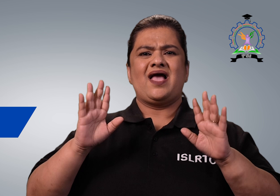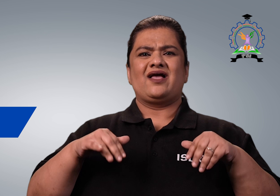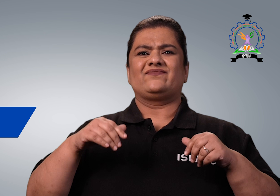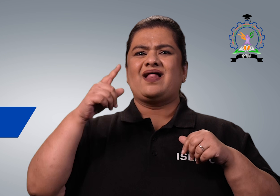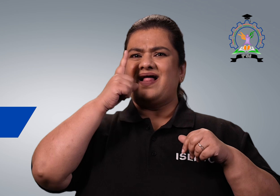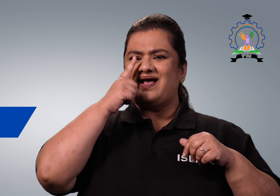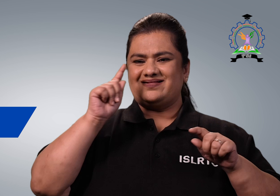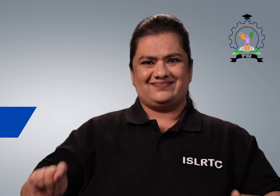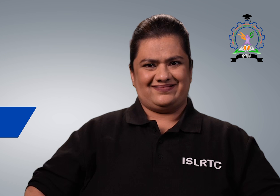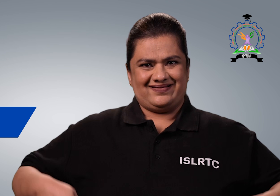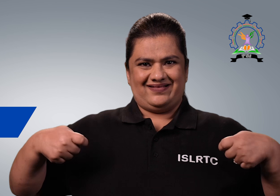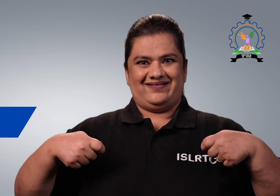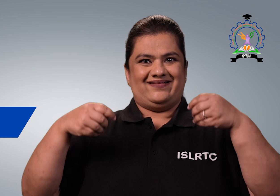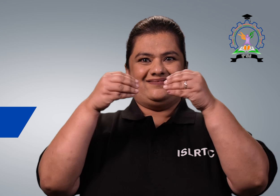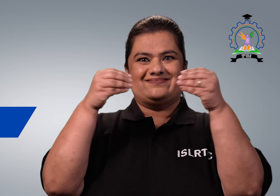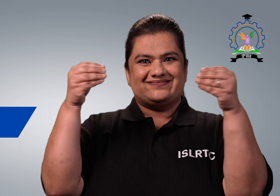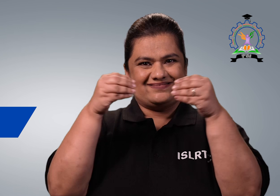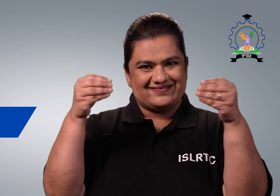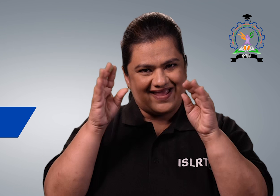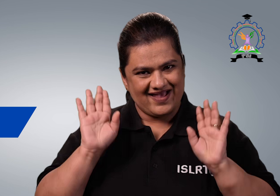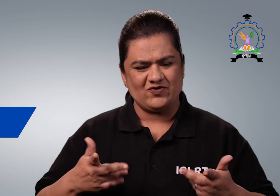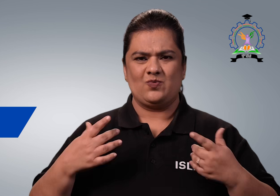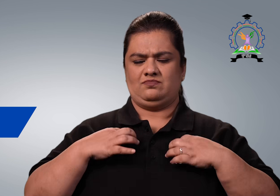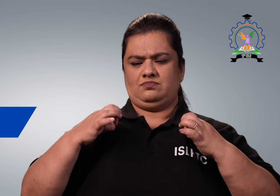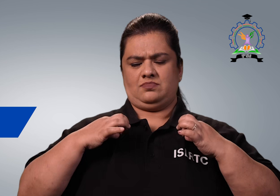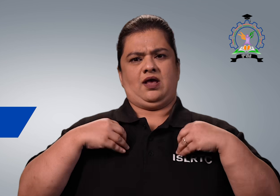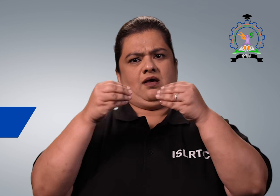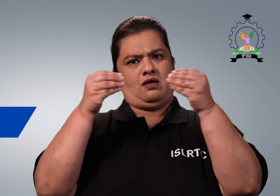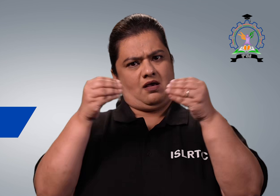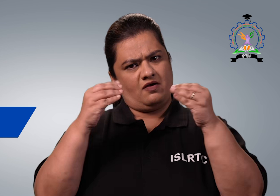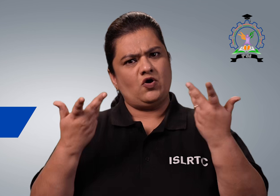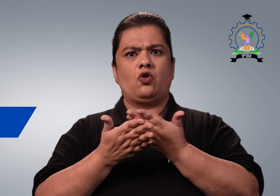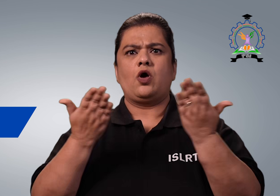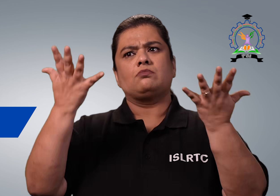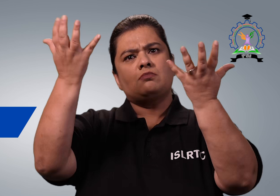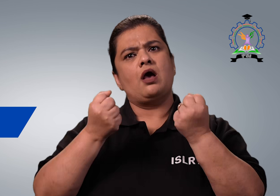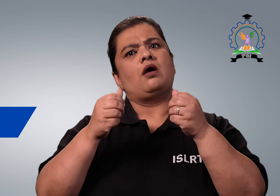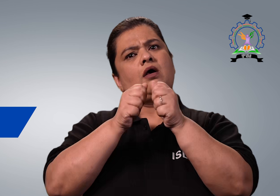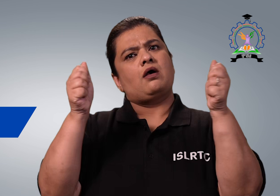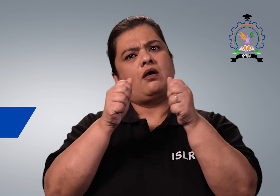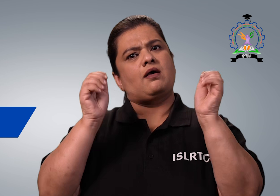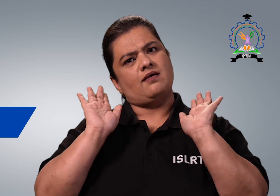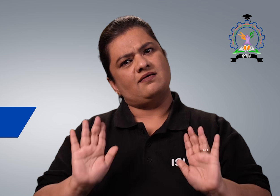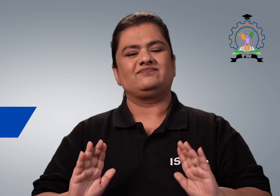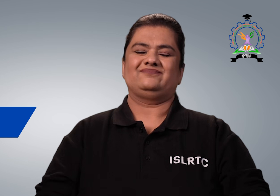Women's legging, tshirts or some types of material can be stretched .